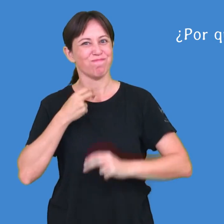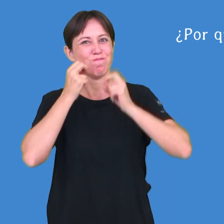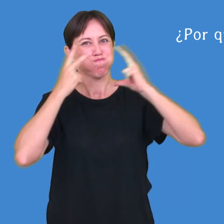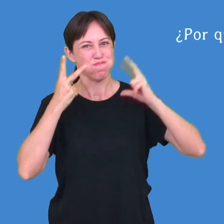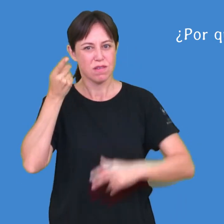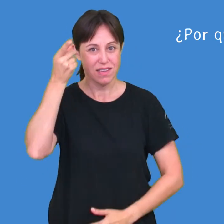gordo